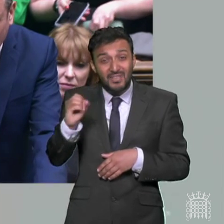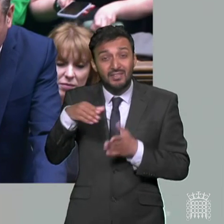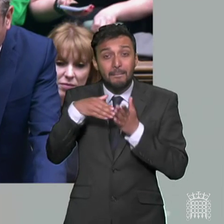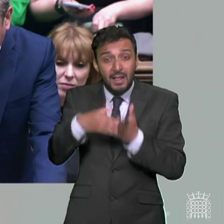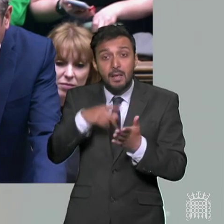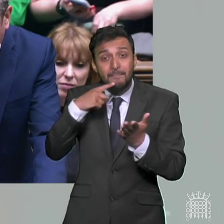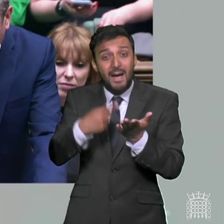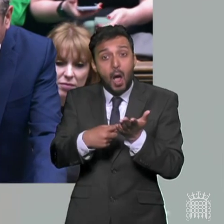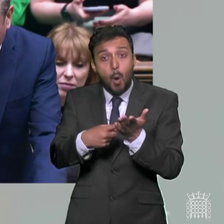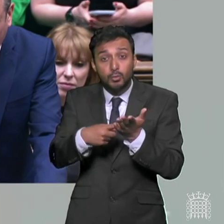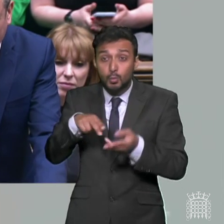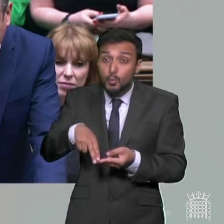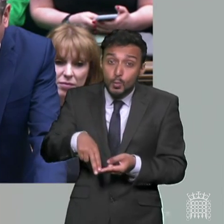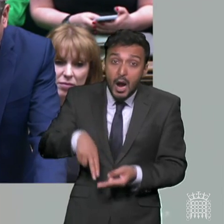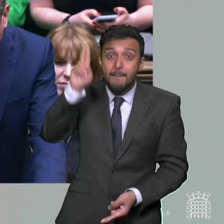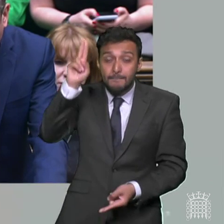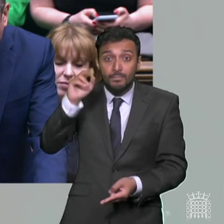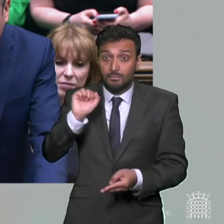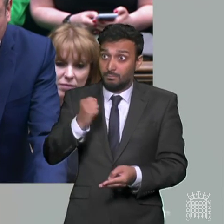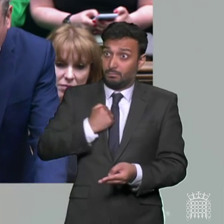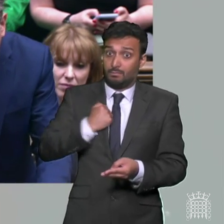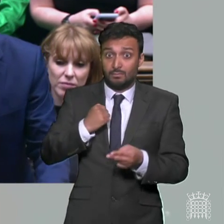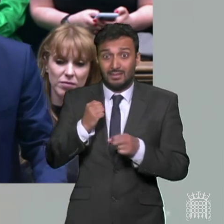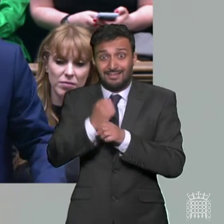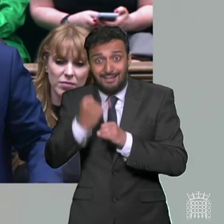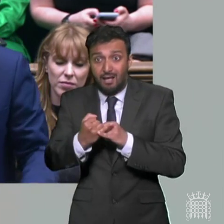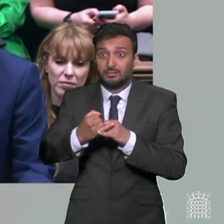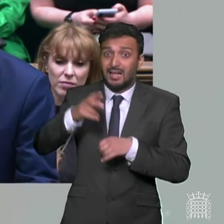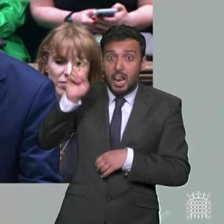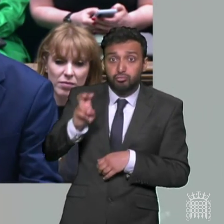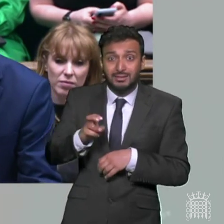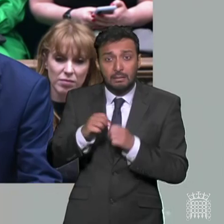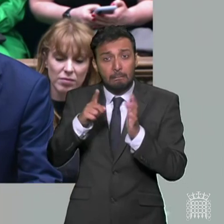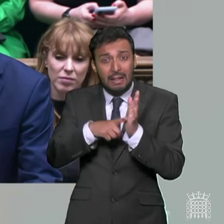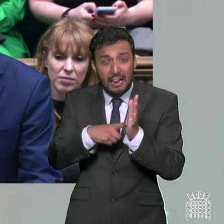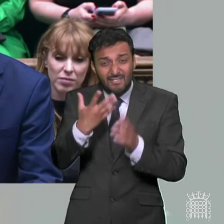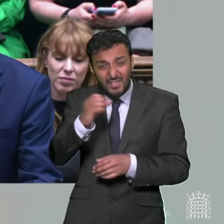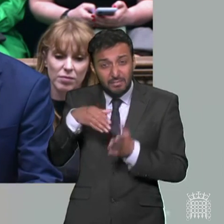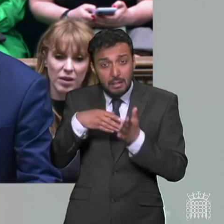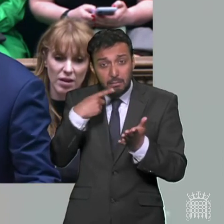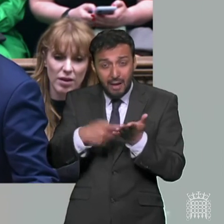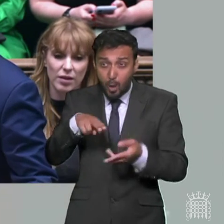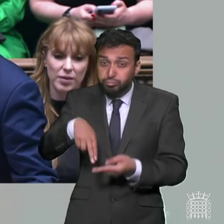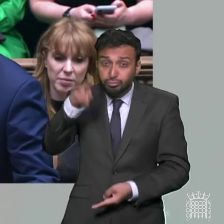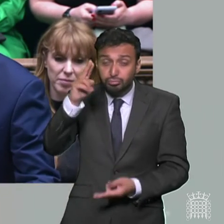While he is distracted by trying to save his own job, the country has been counting the cost.